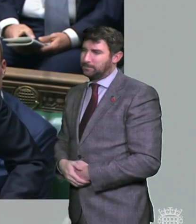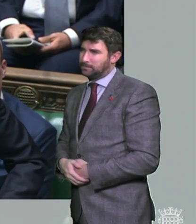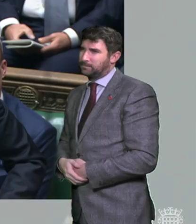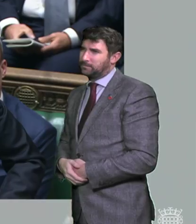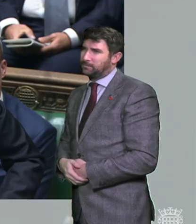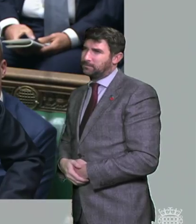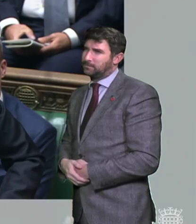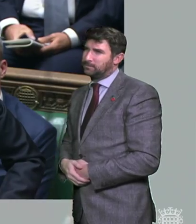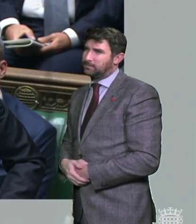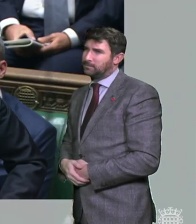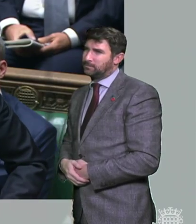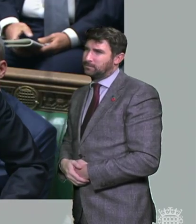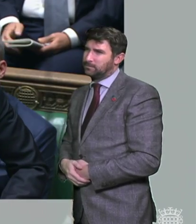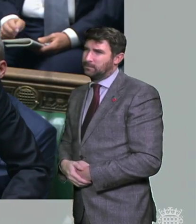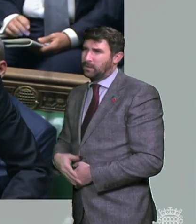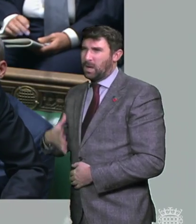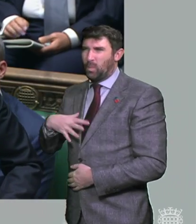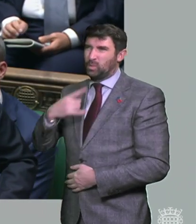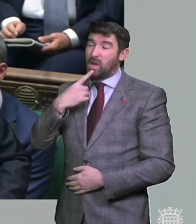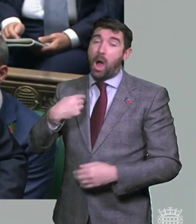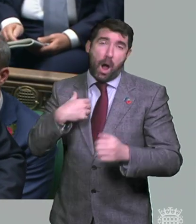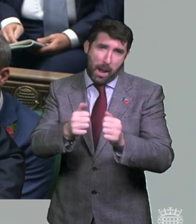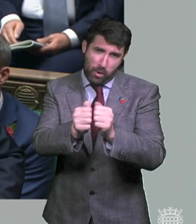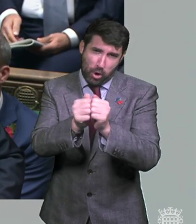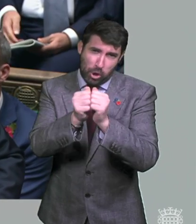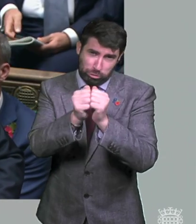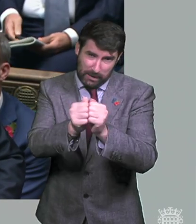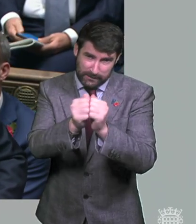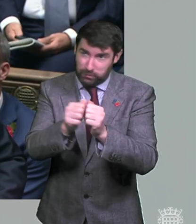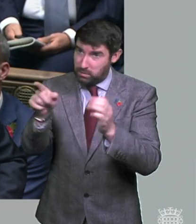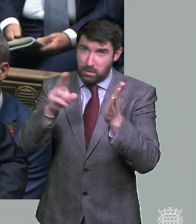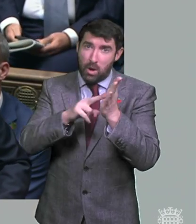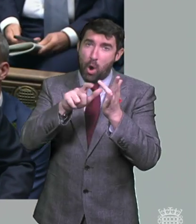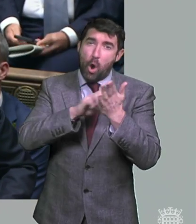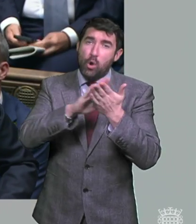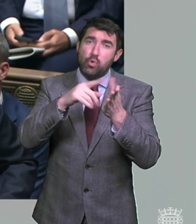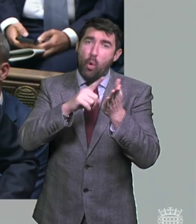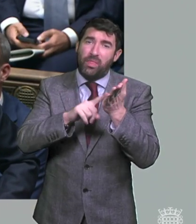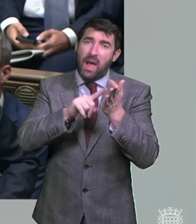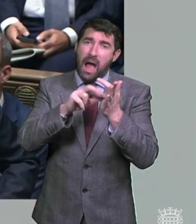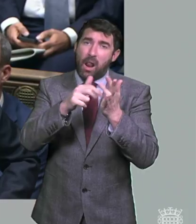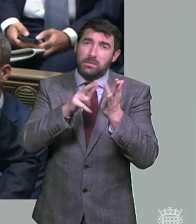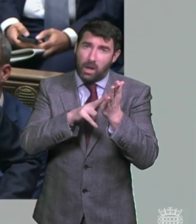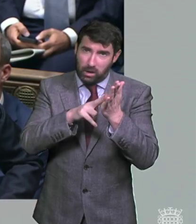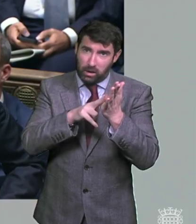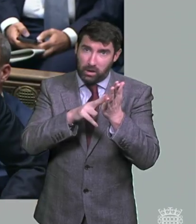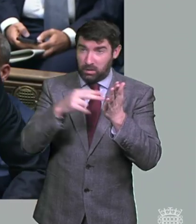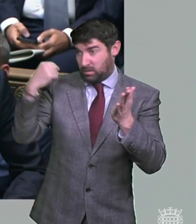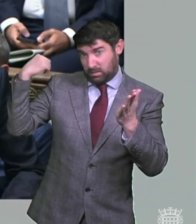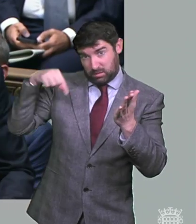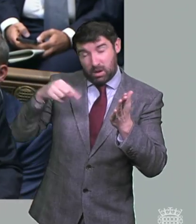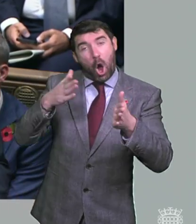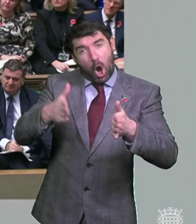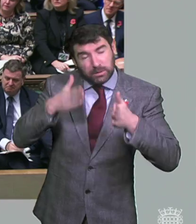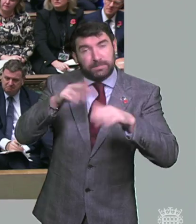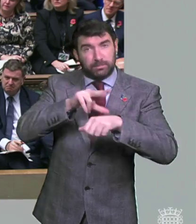Let me put on record my thanks to the fantastic team at the Friarage Hospital in Northallerton, who have provided excellent care to my family over the years.